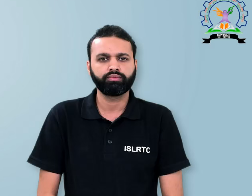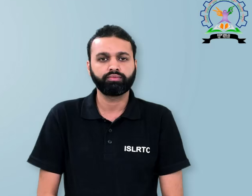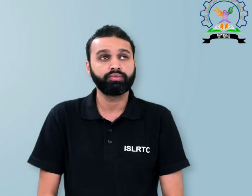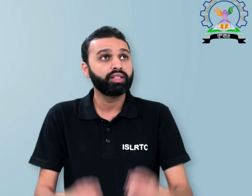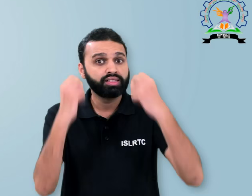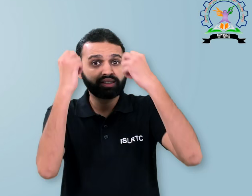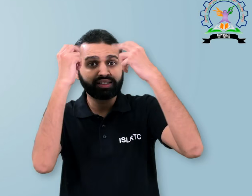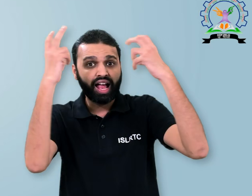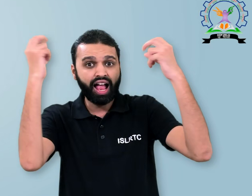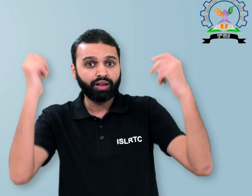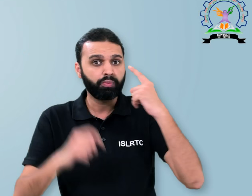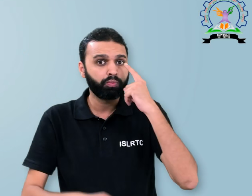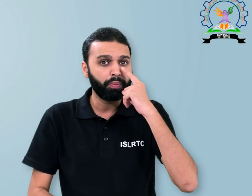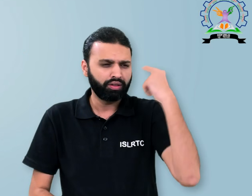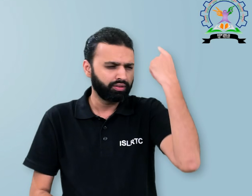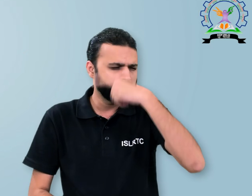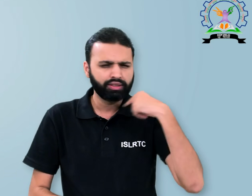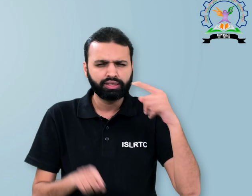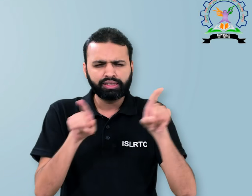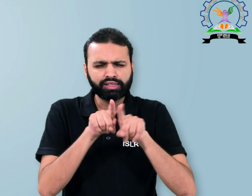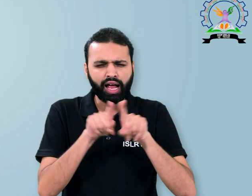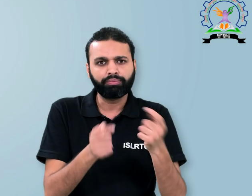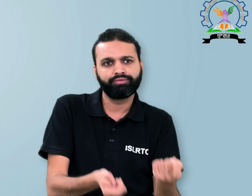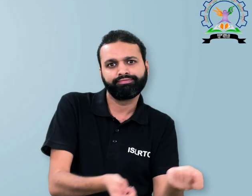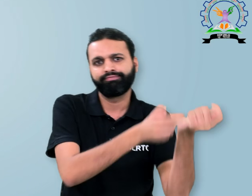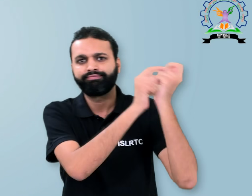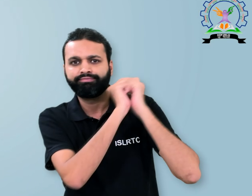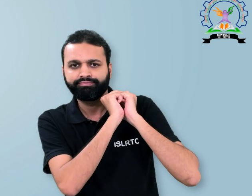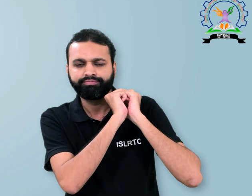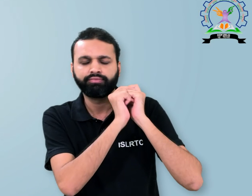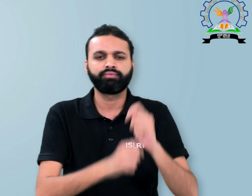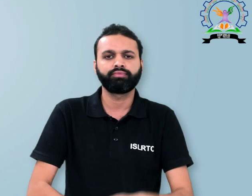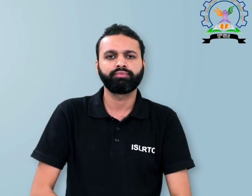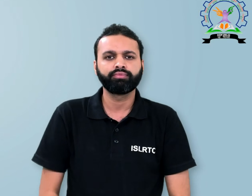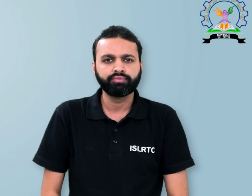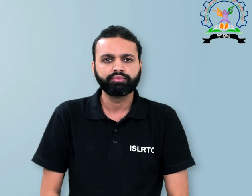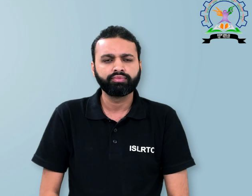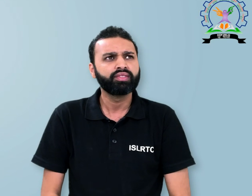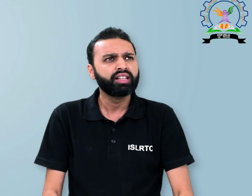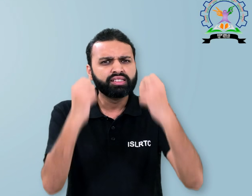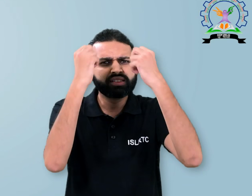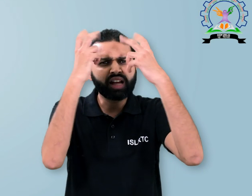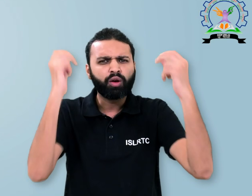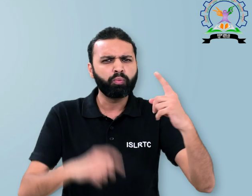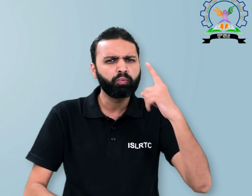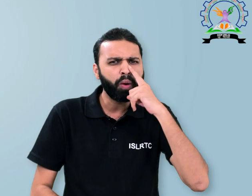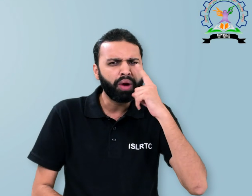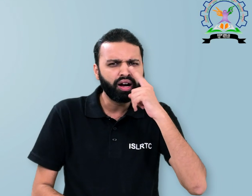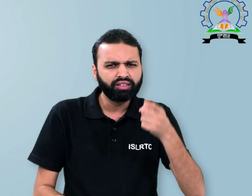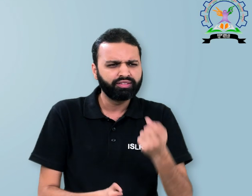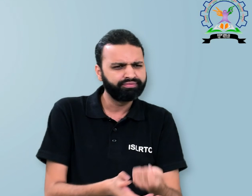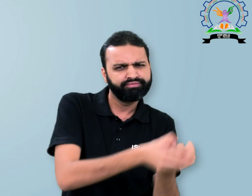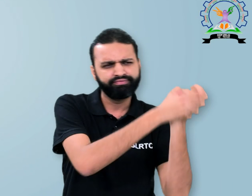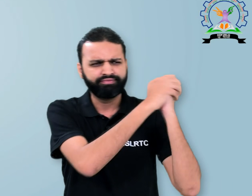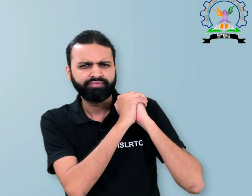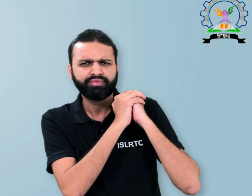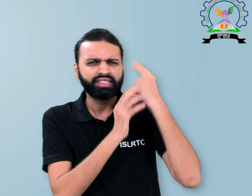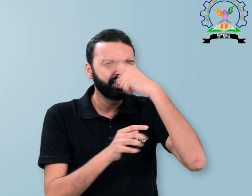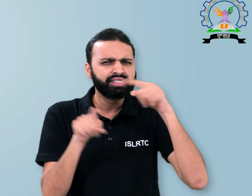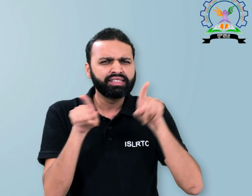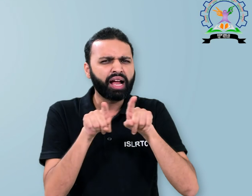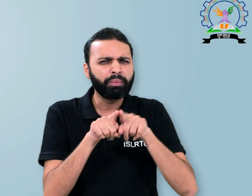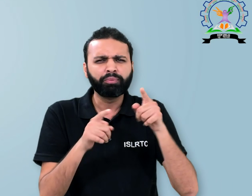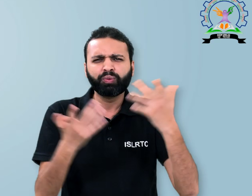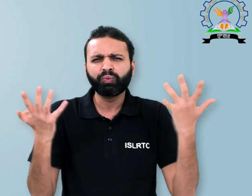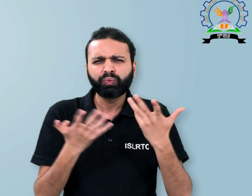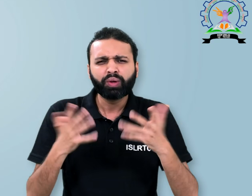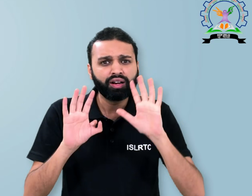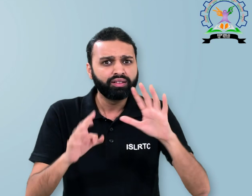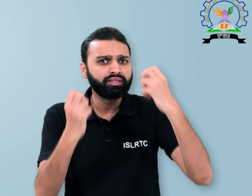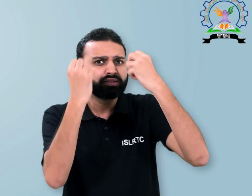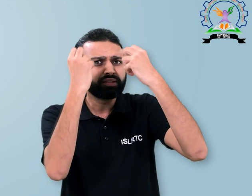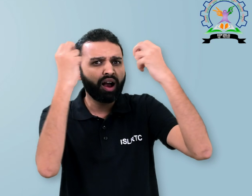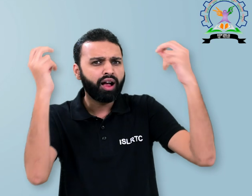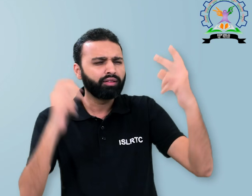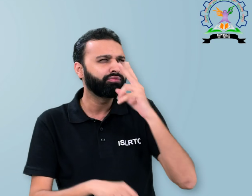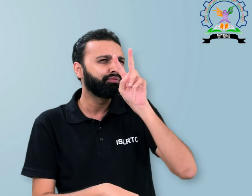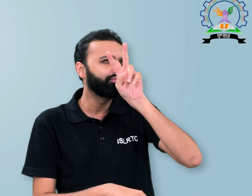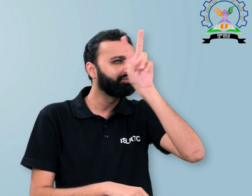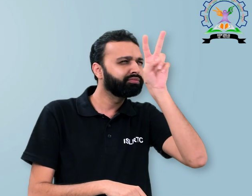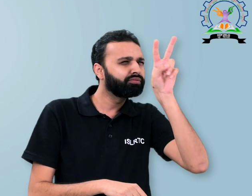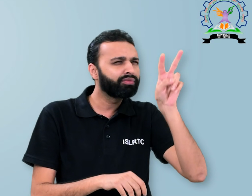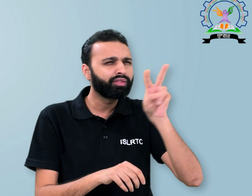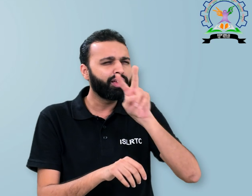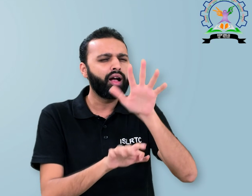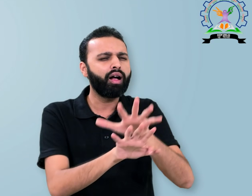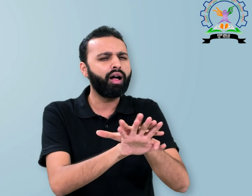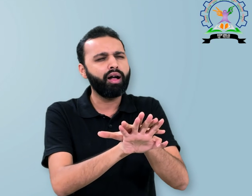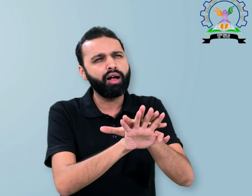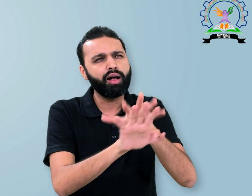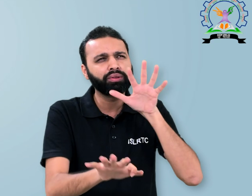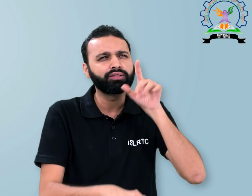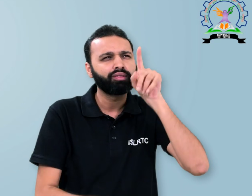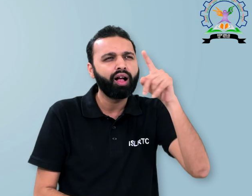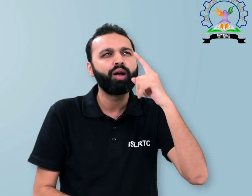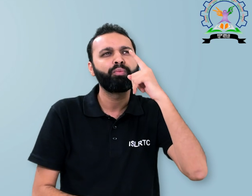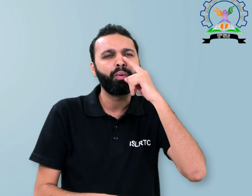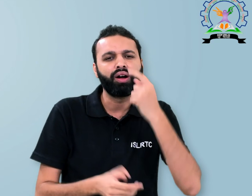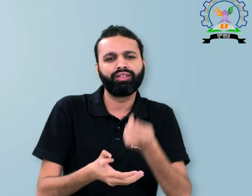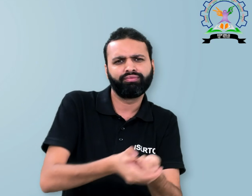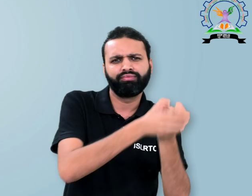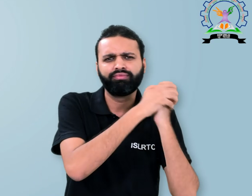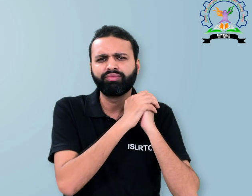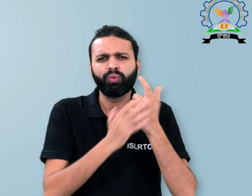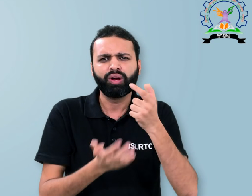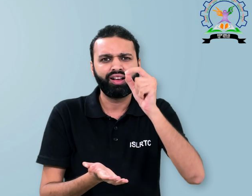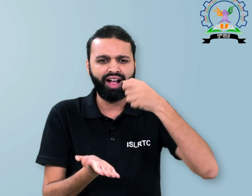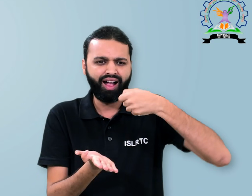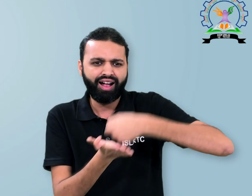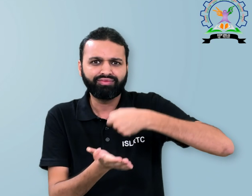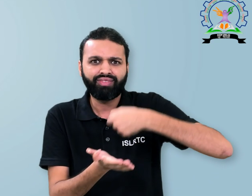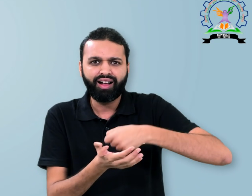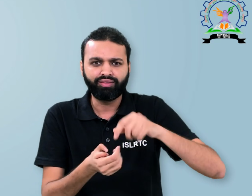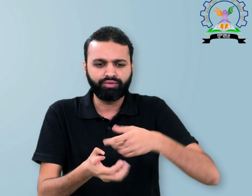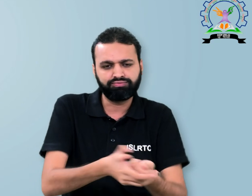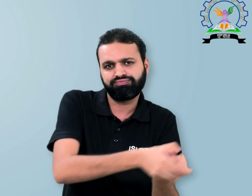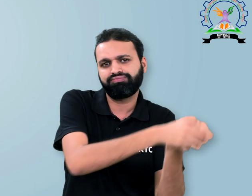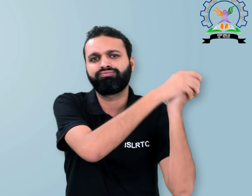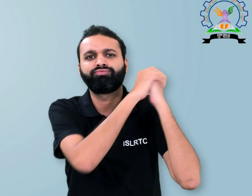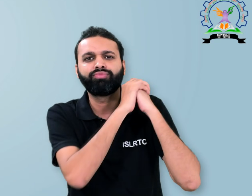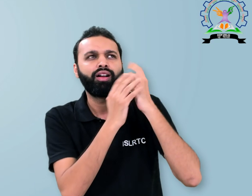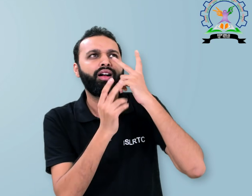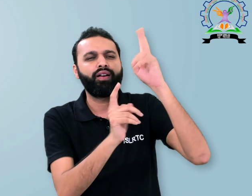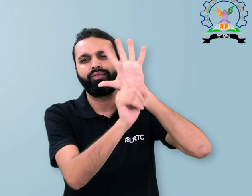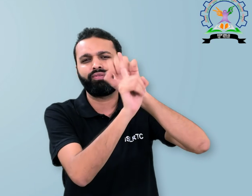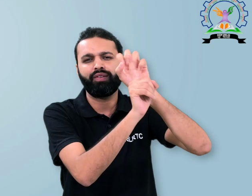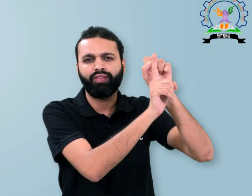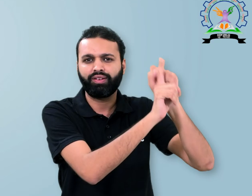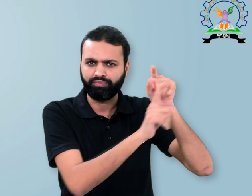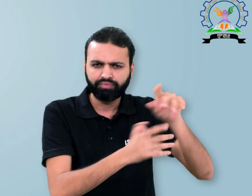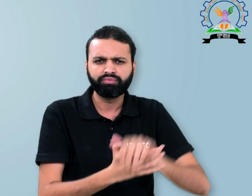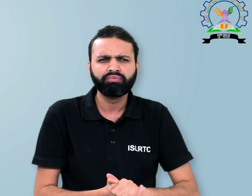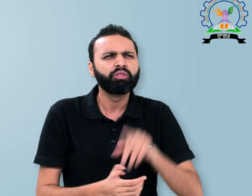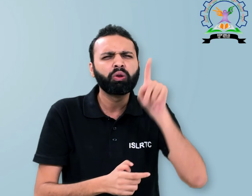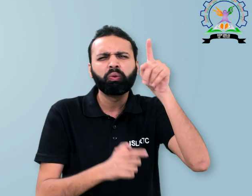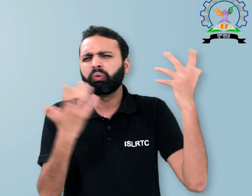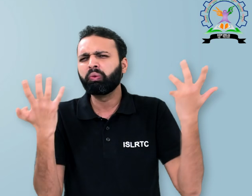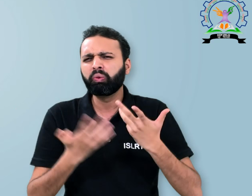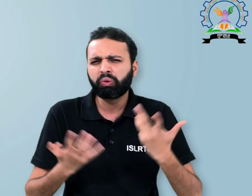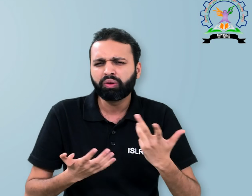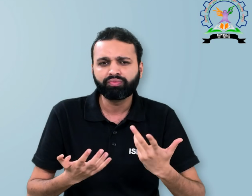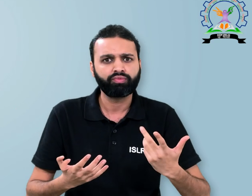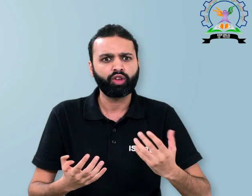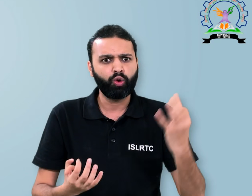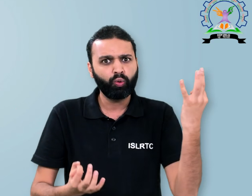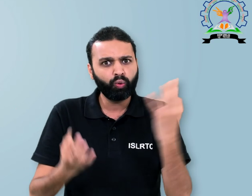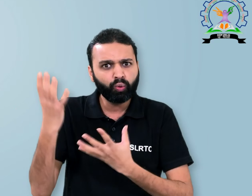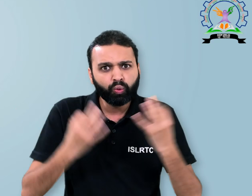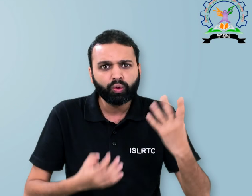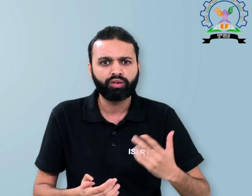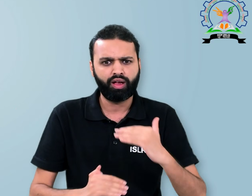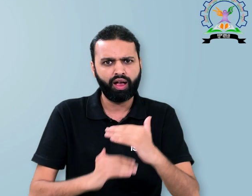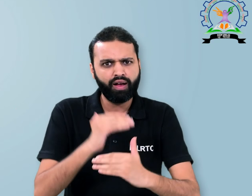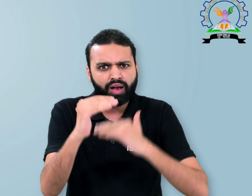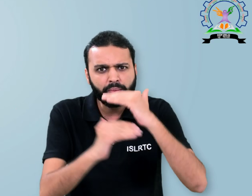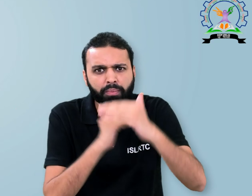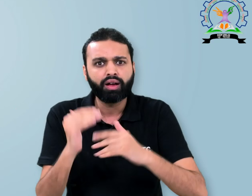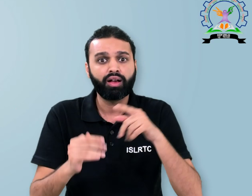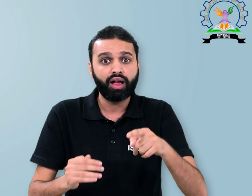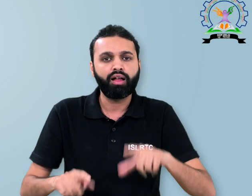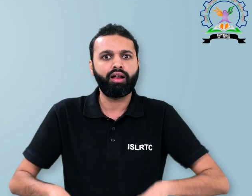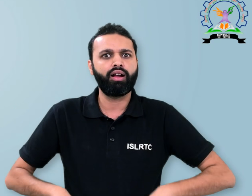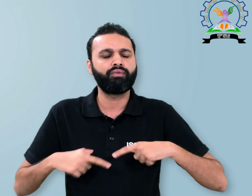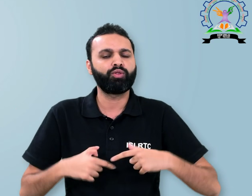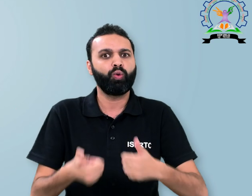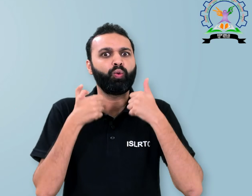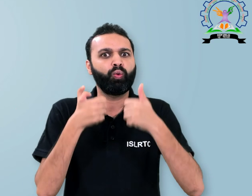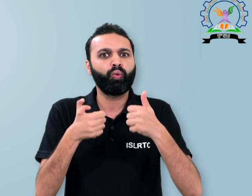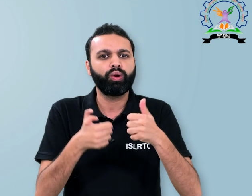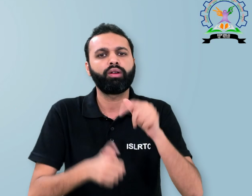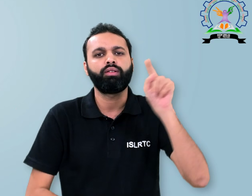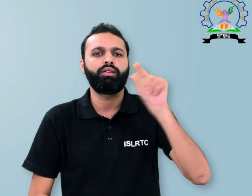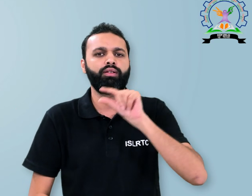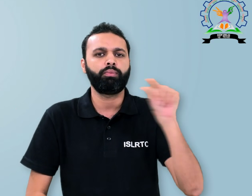Virgo Virgo is depicted as a young woman carrying a sheaf of wheat, an image that can be interpreted as a fertility growth.